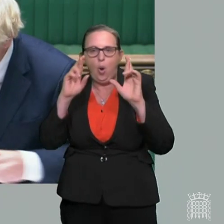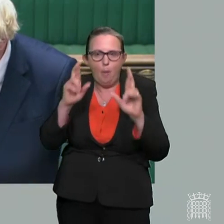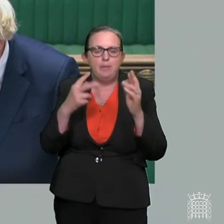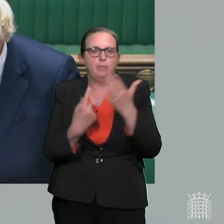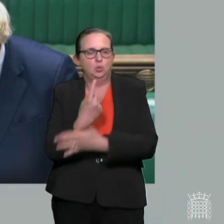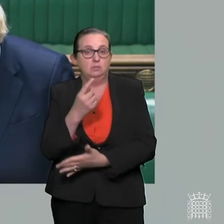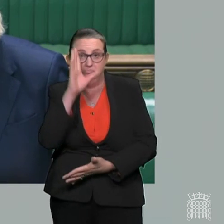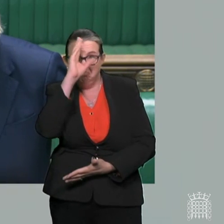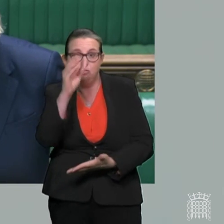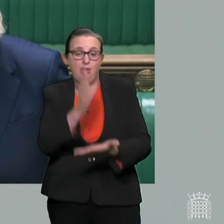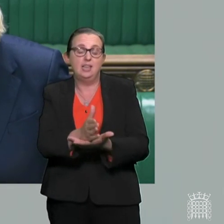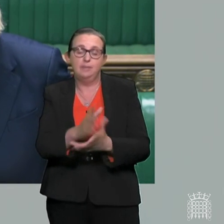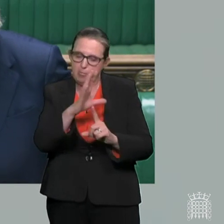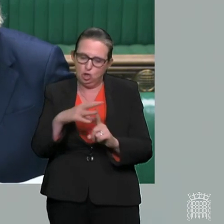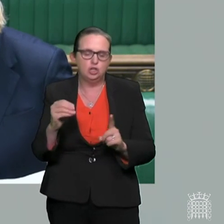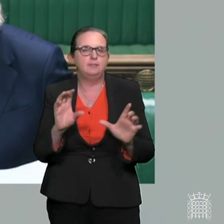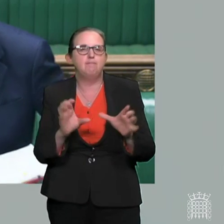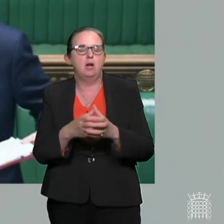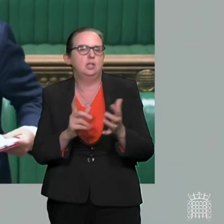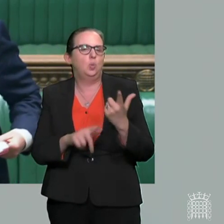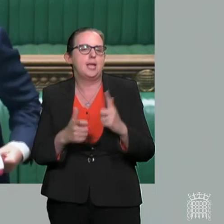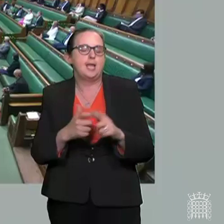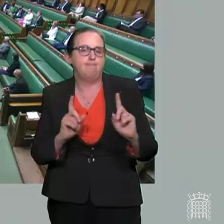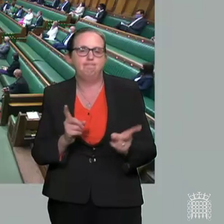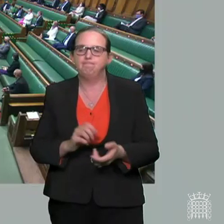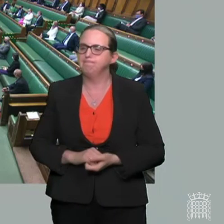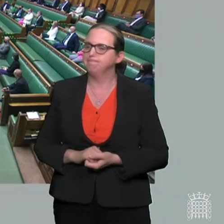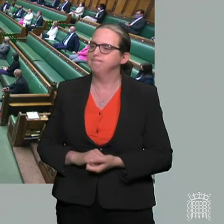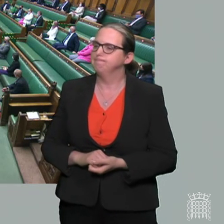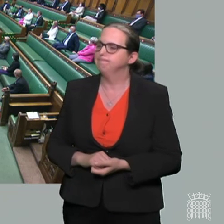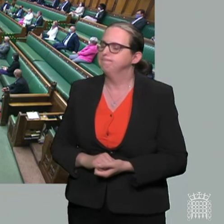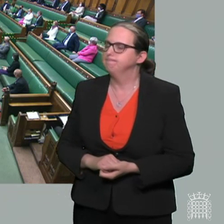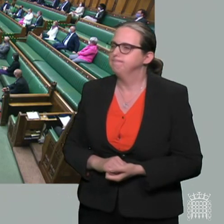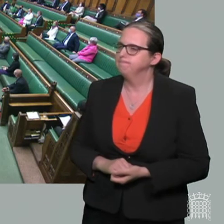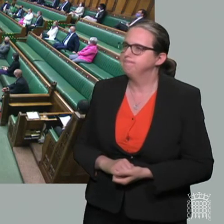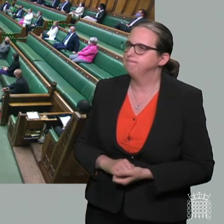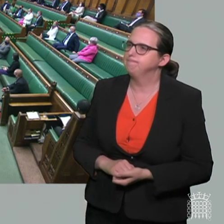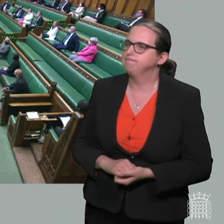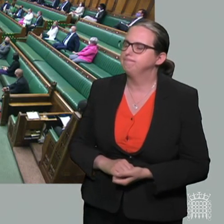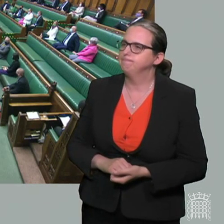That is the reality about the Conservative party today.